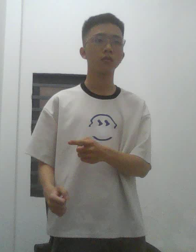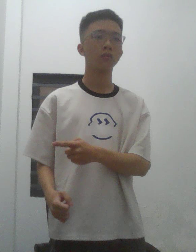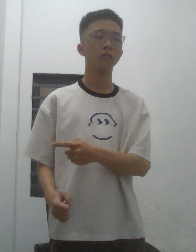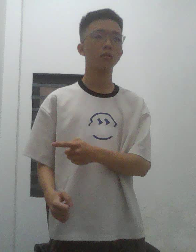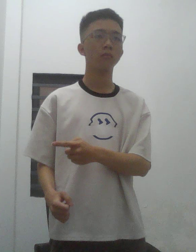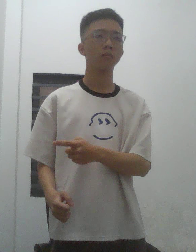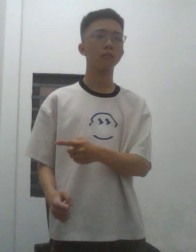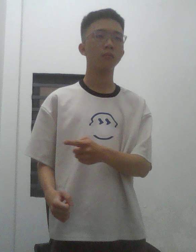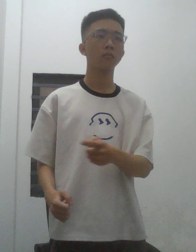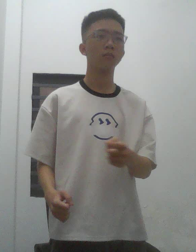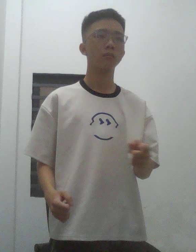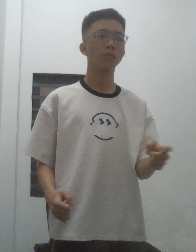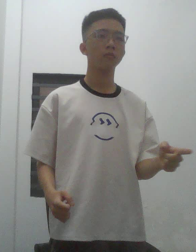cac ban